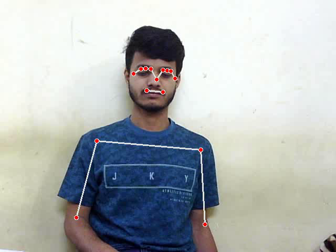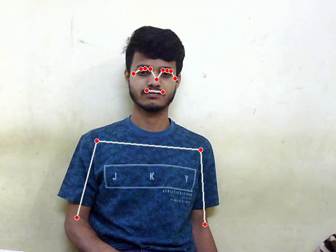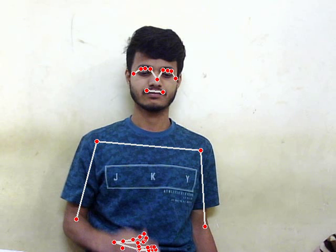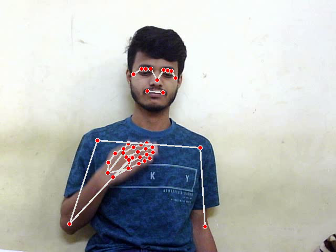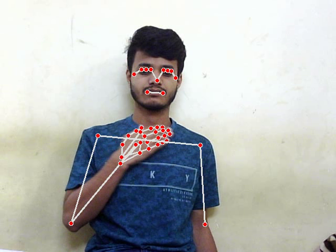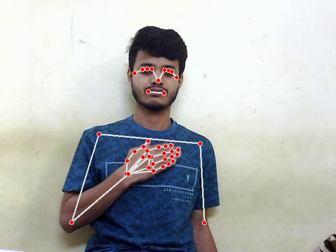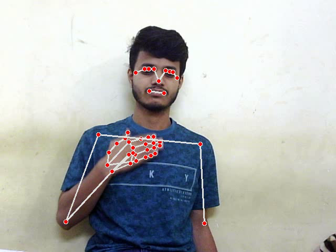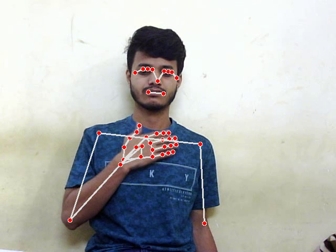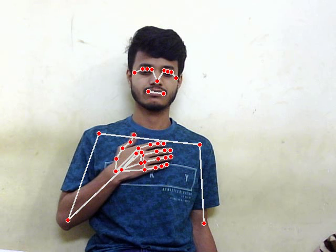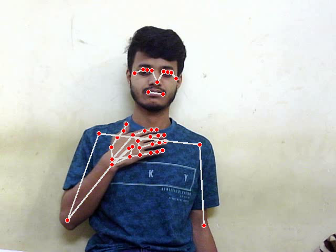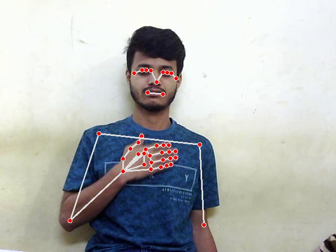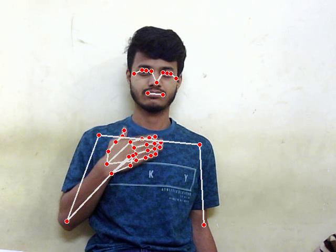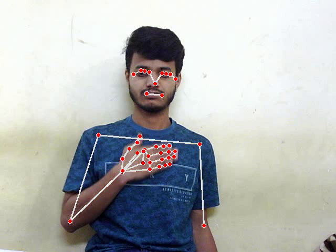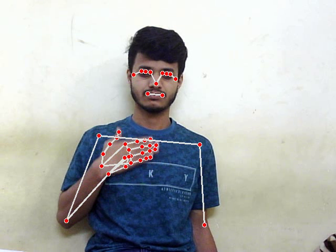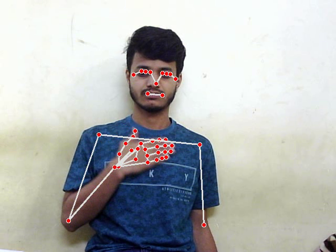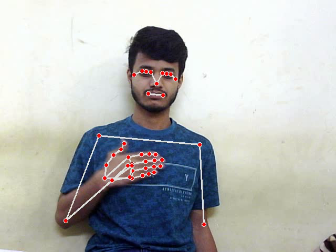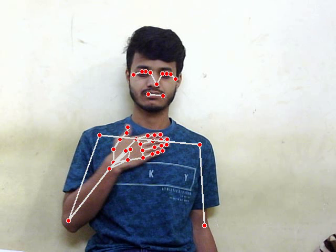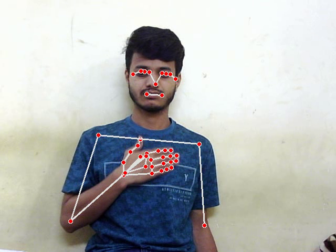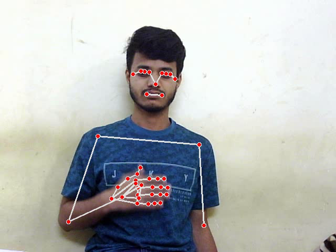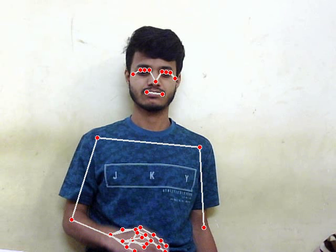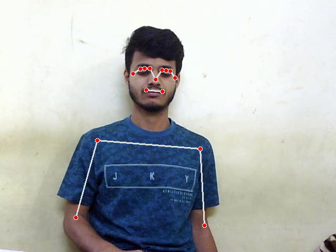please